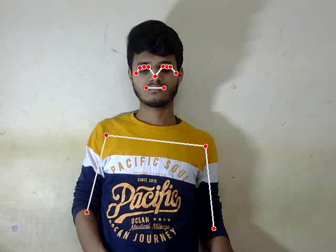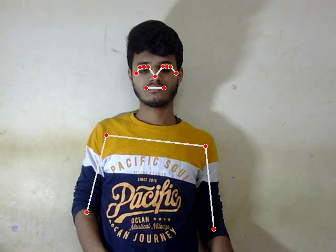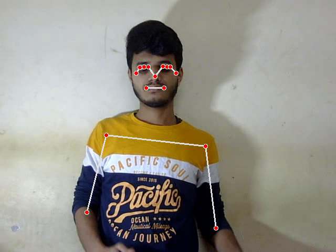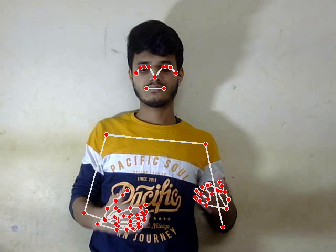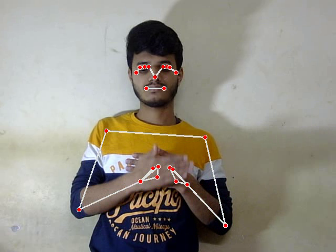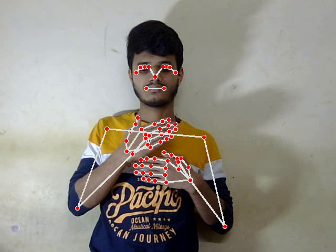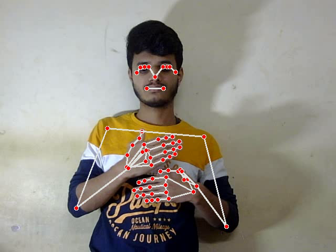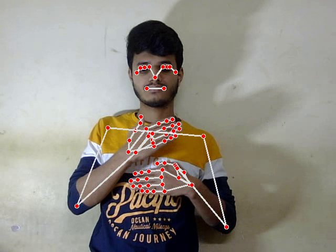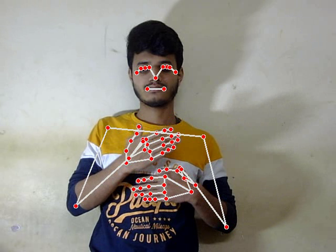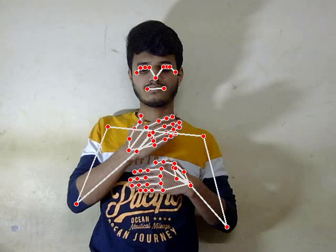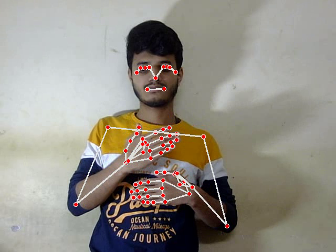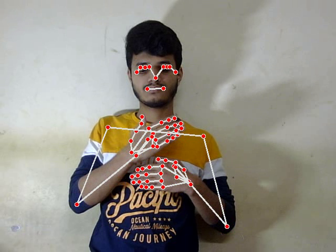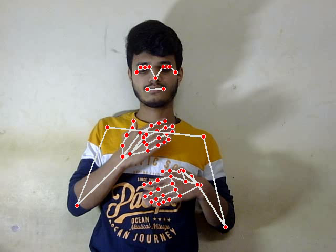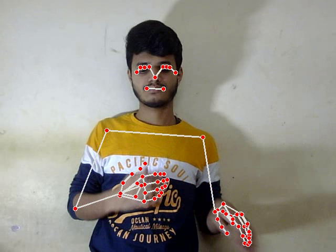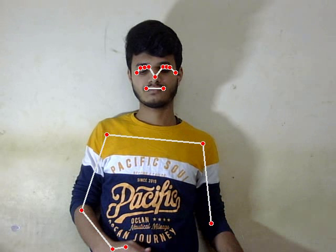happy